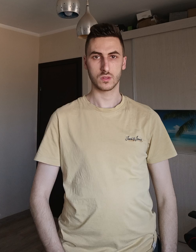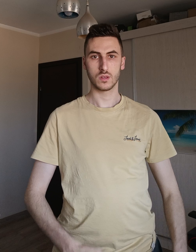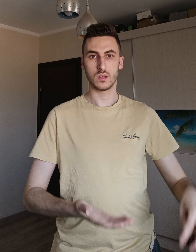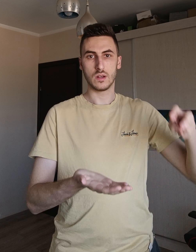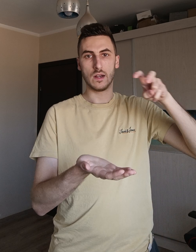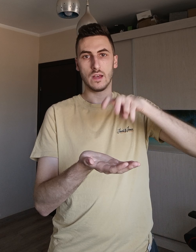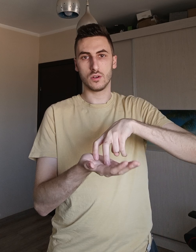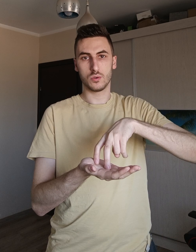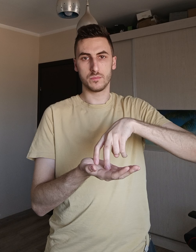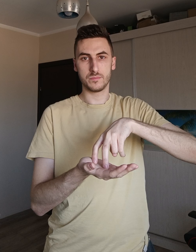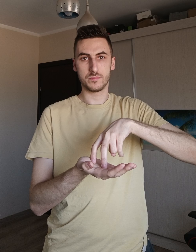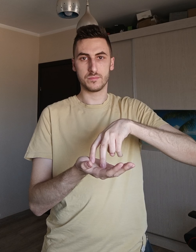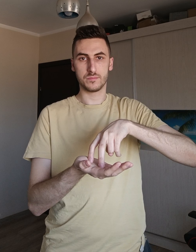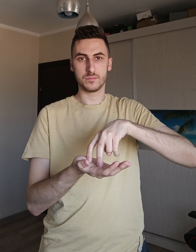לקום